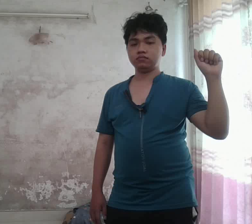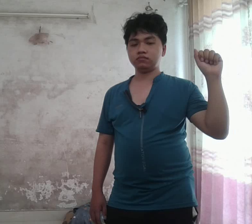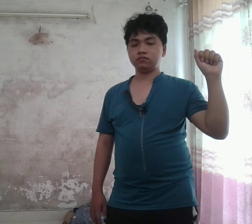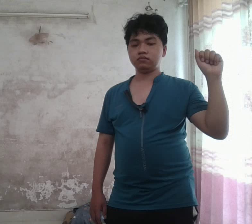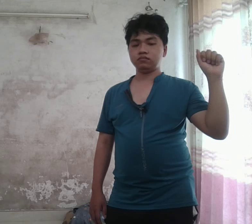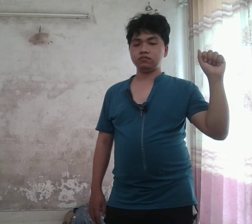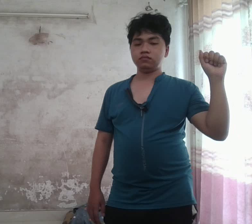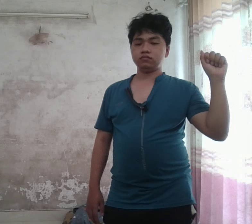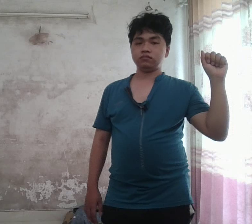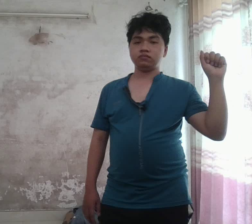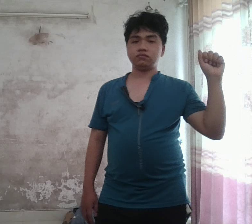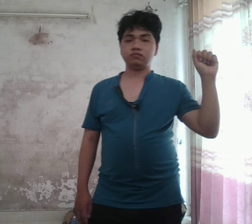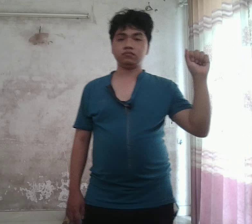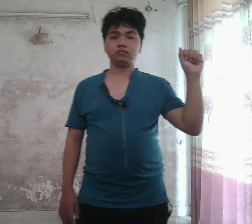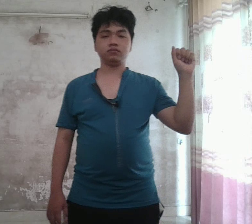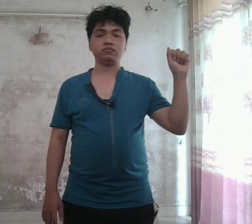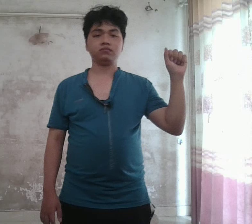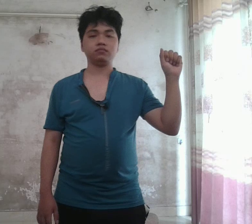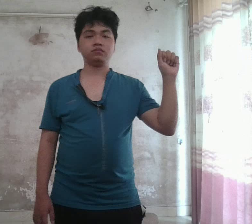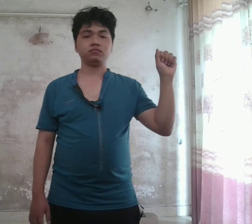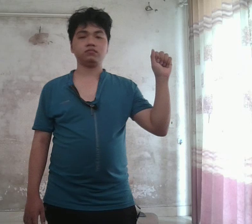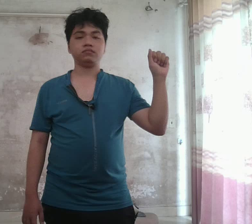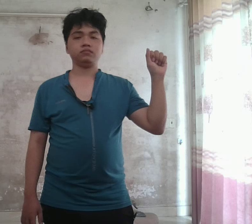a